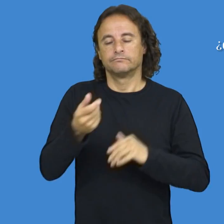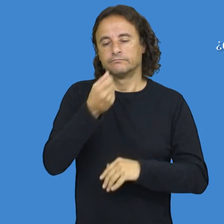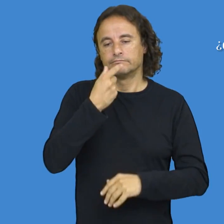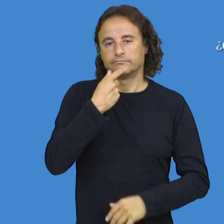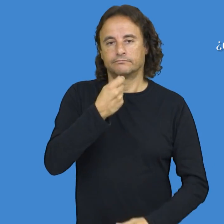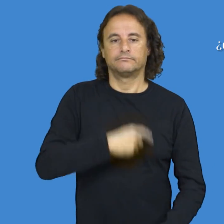droga